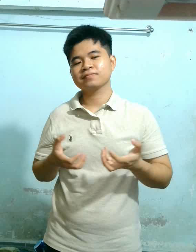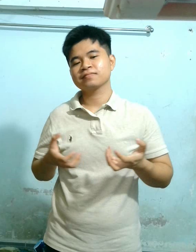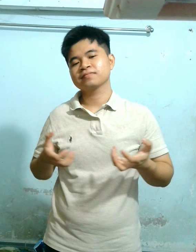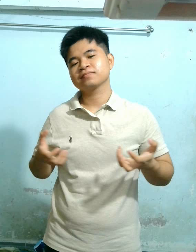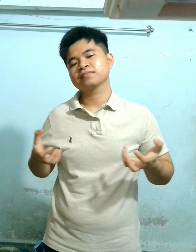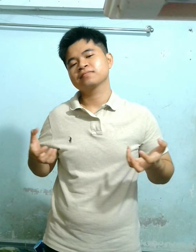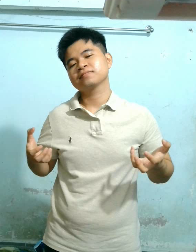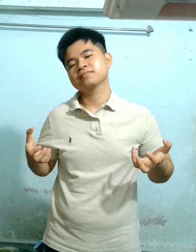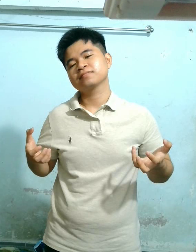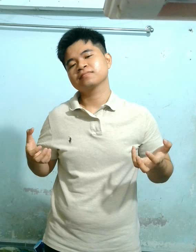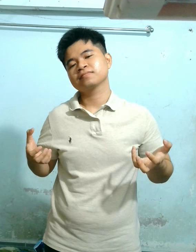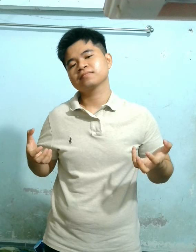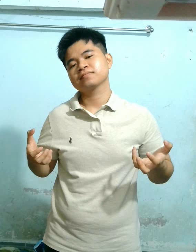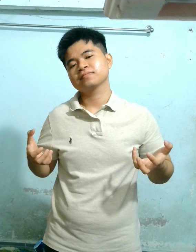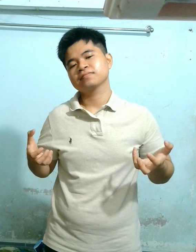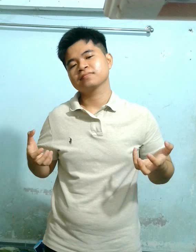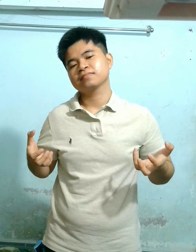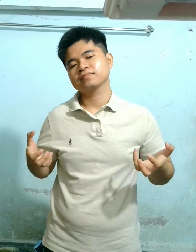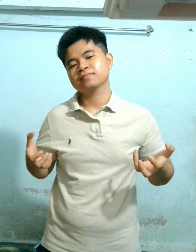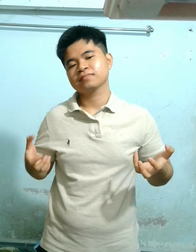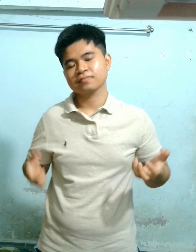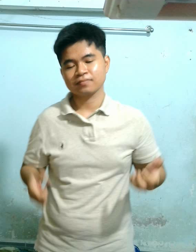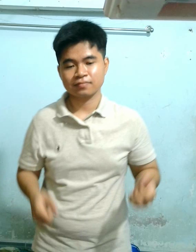chia cat